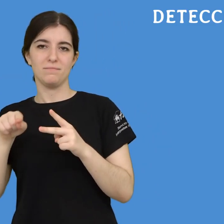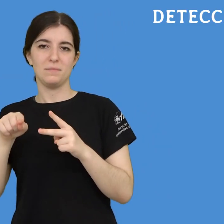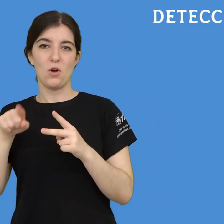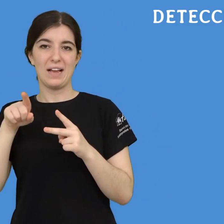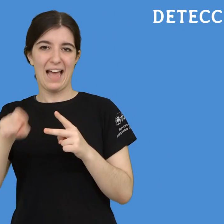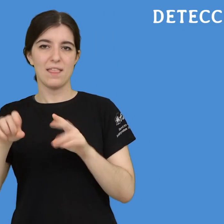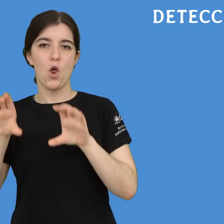cancer